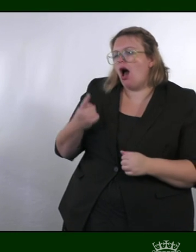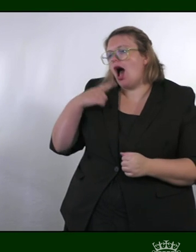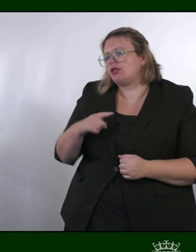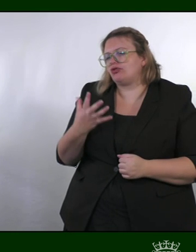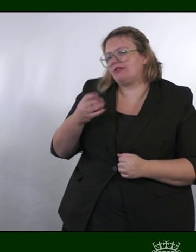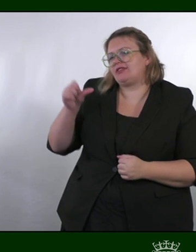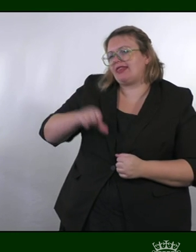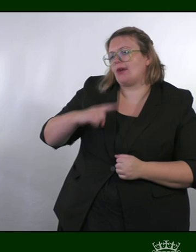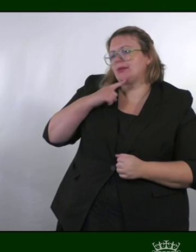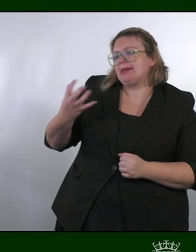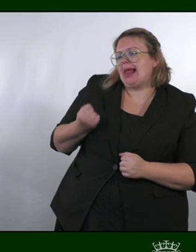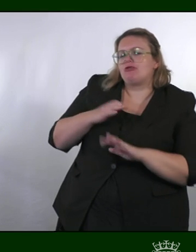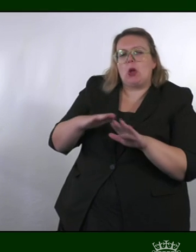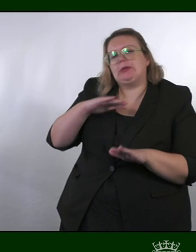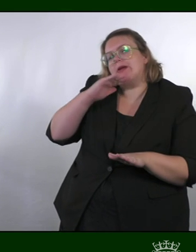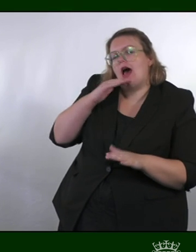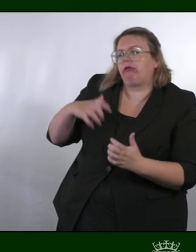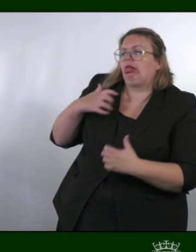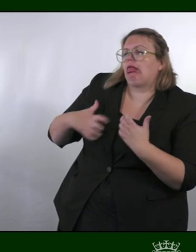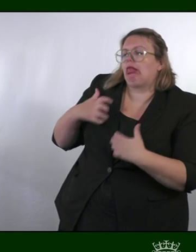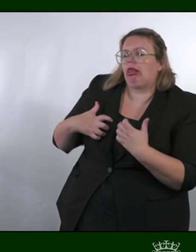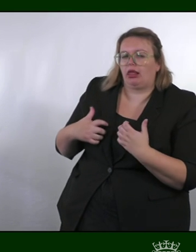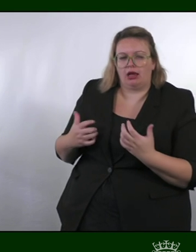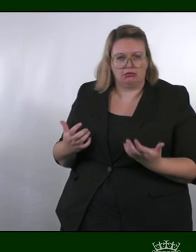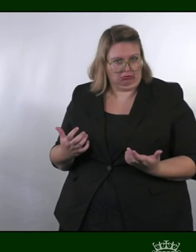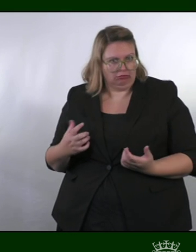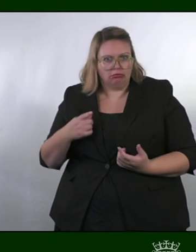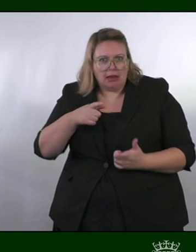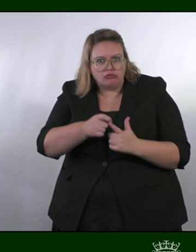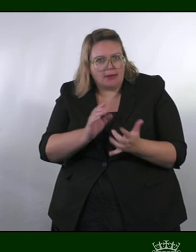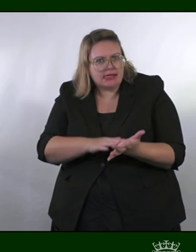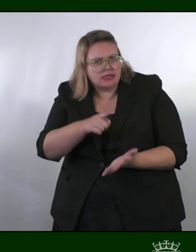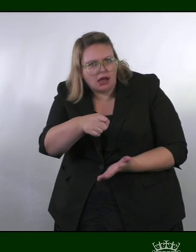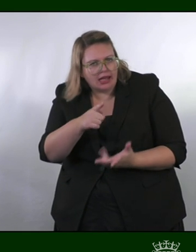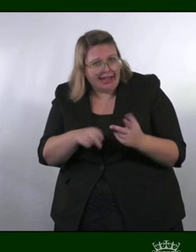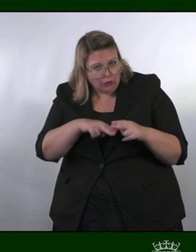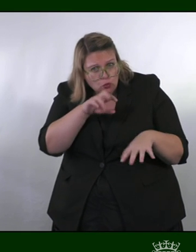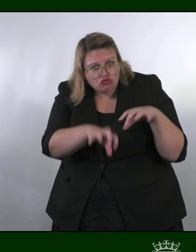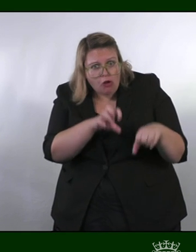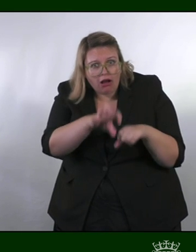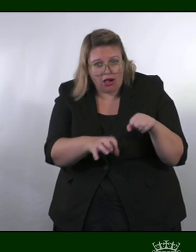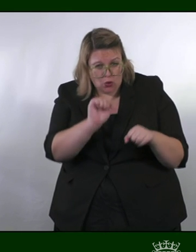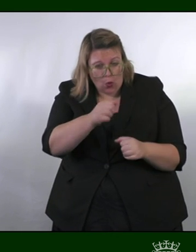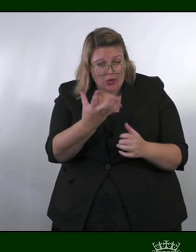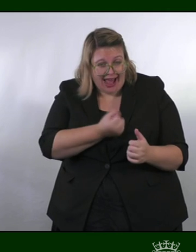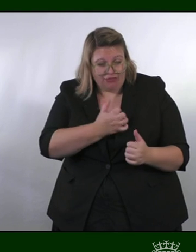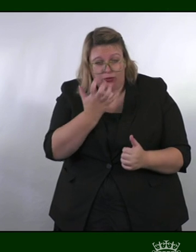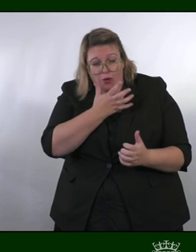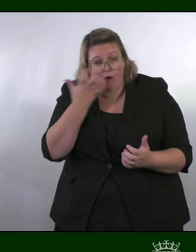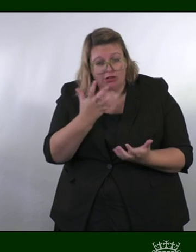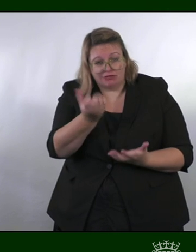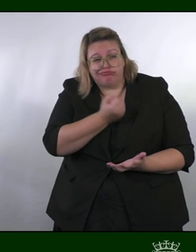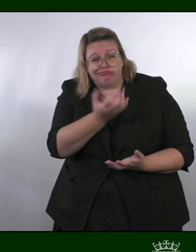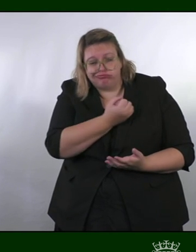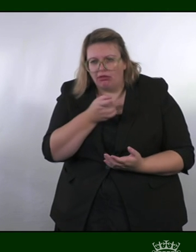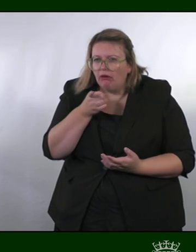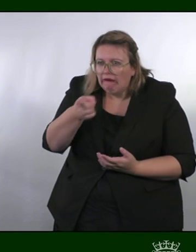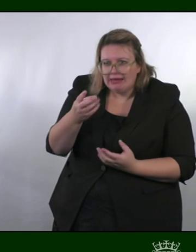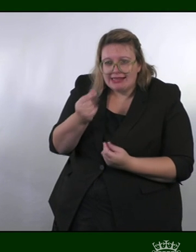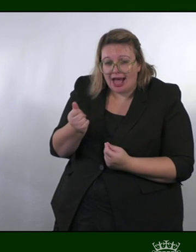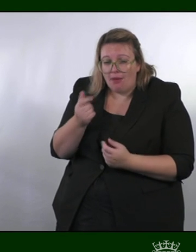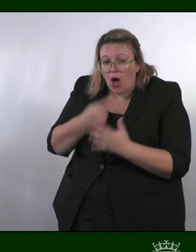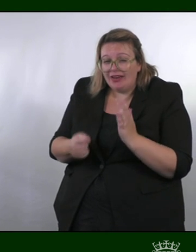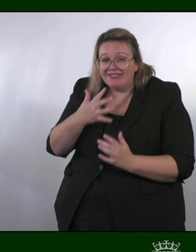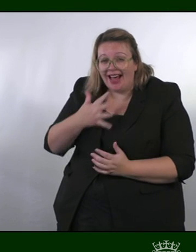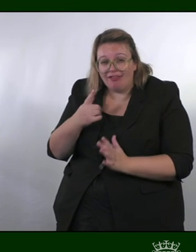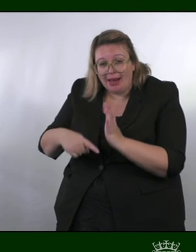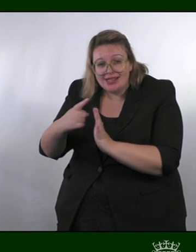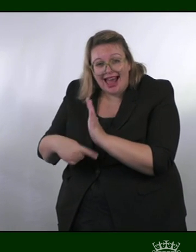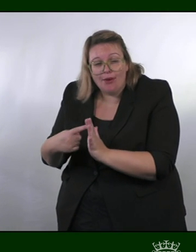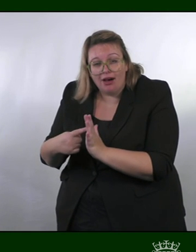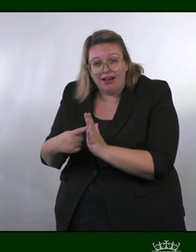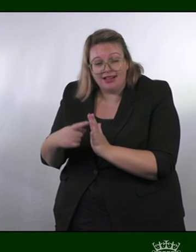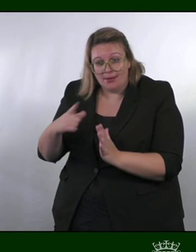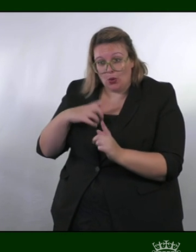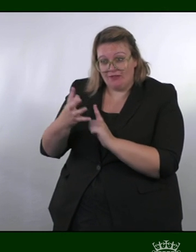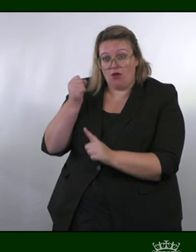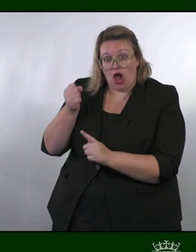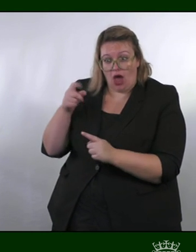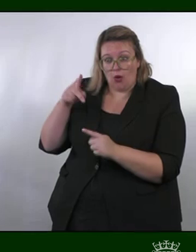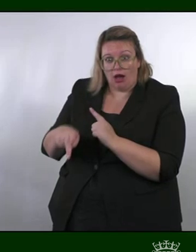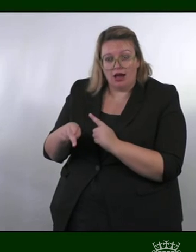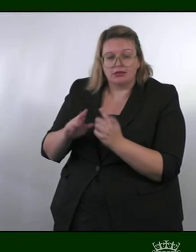If the Prime Minister is finding life such a struggle, how on earth does he expect many workers to get by on just £5.84 an hour when the Tory cuts to furlough sink in?